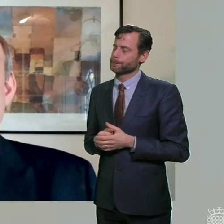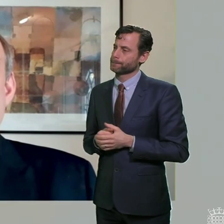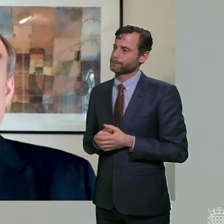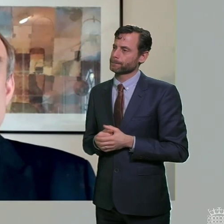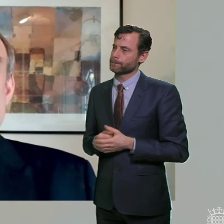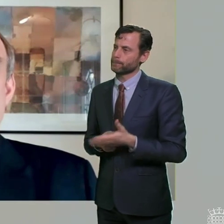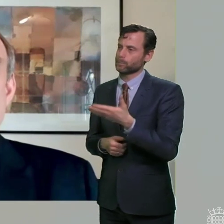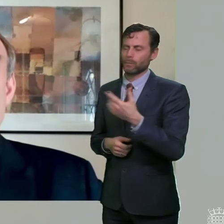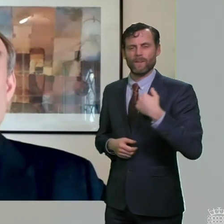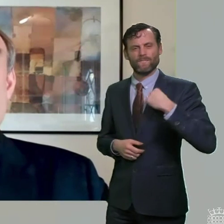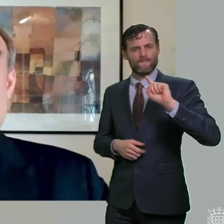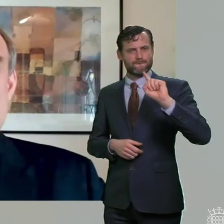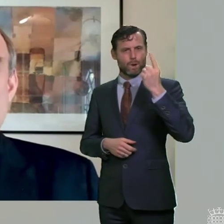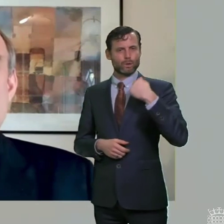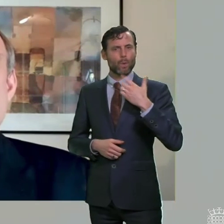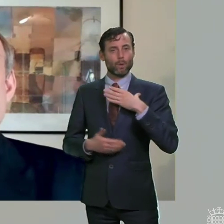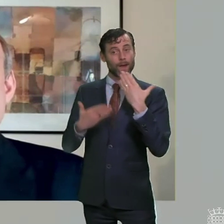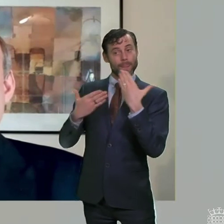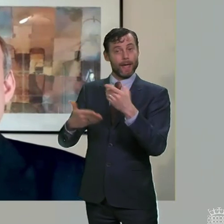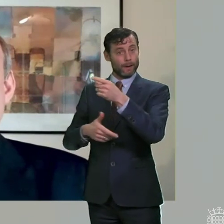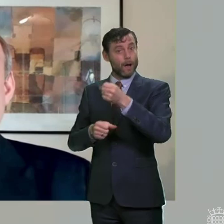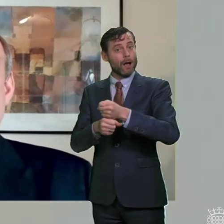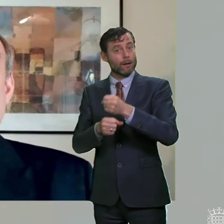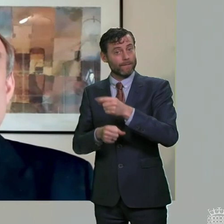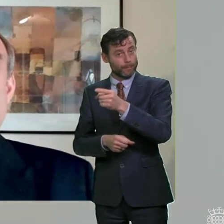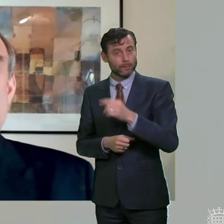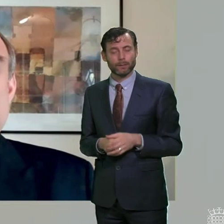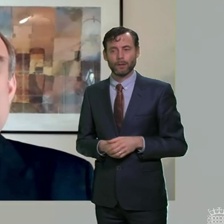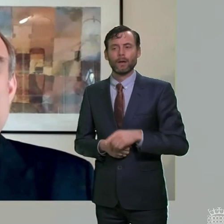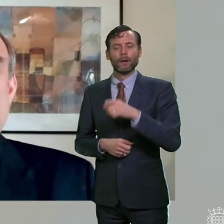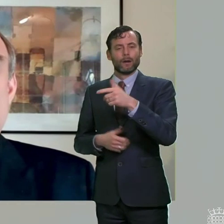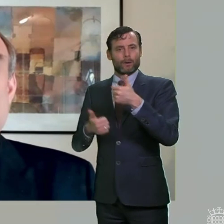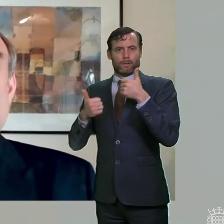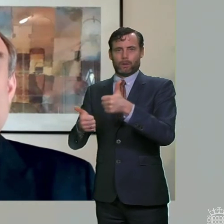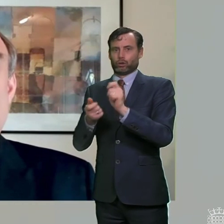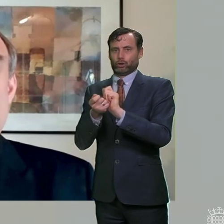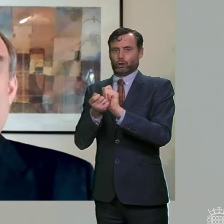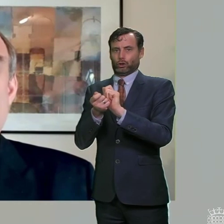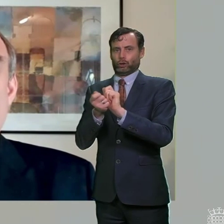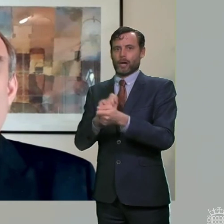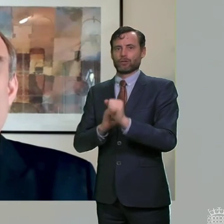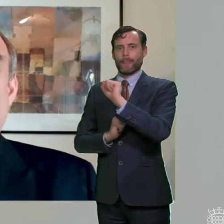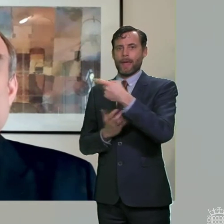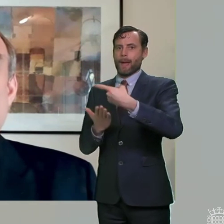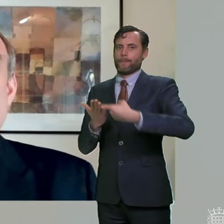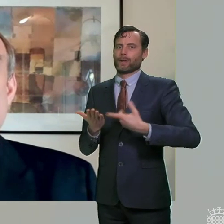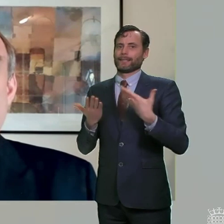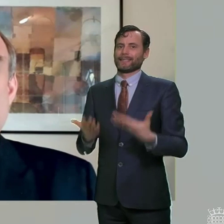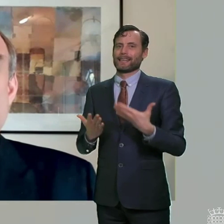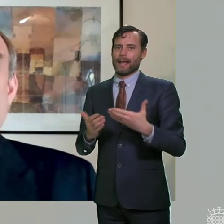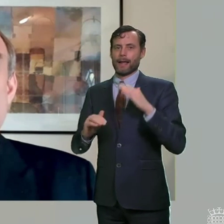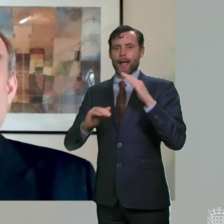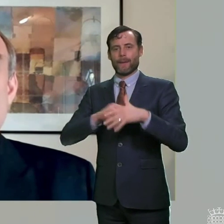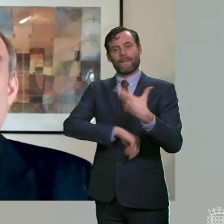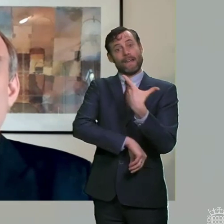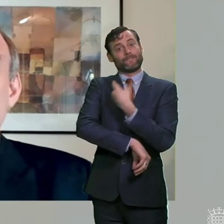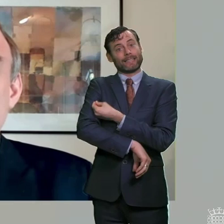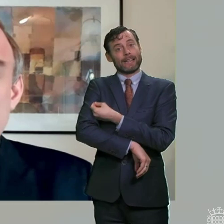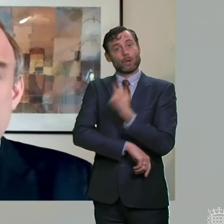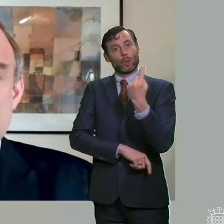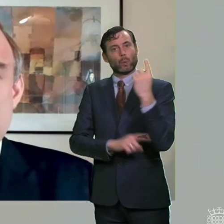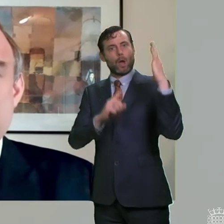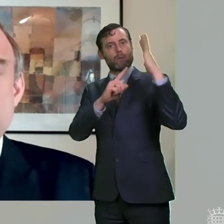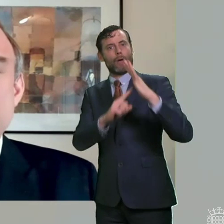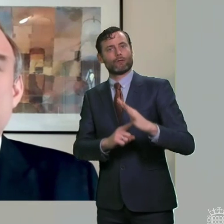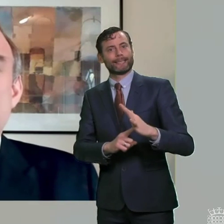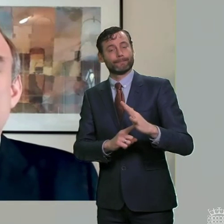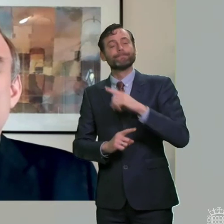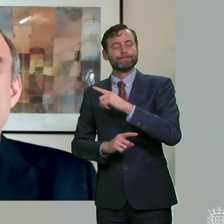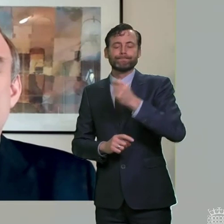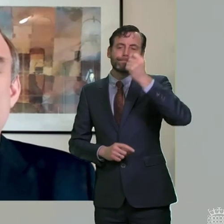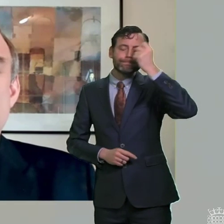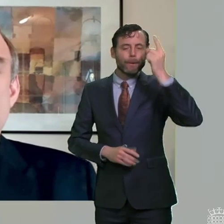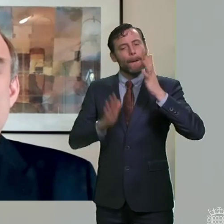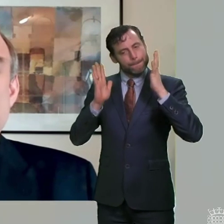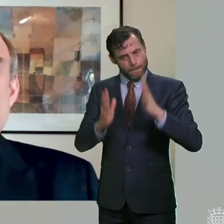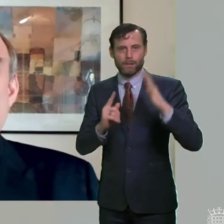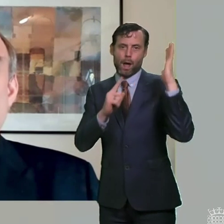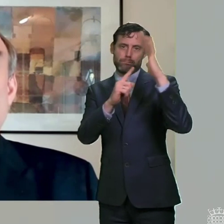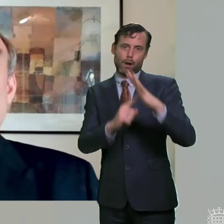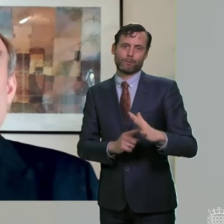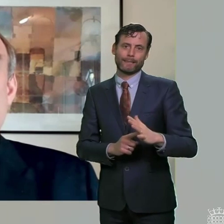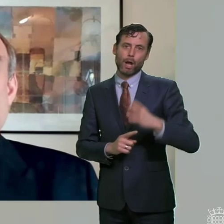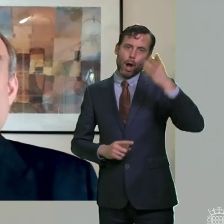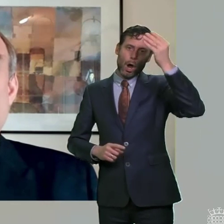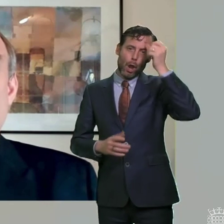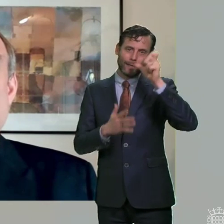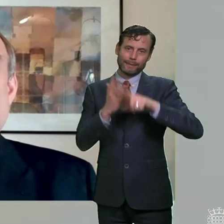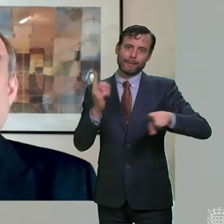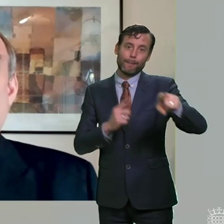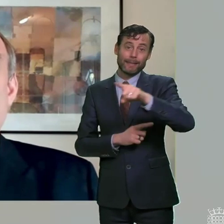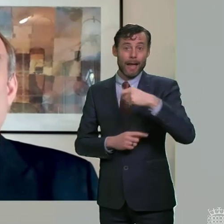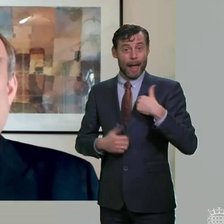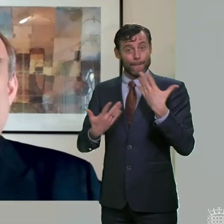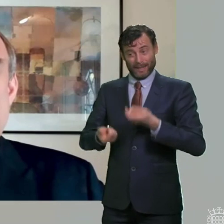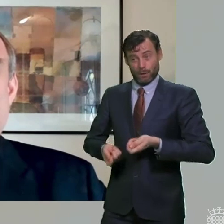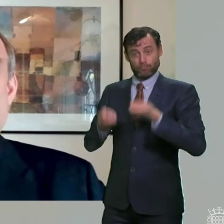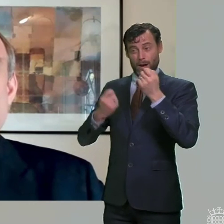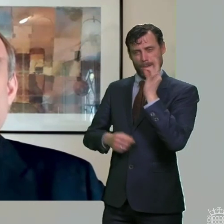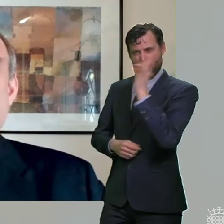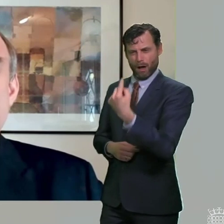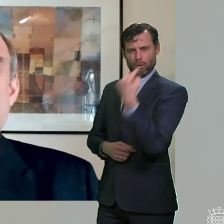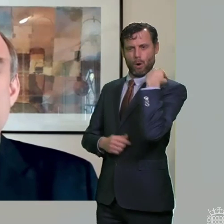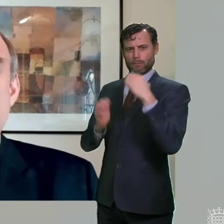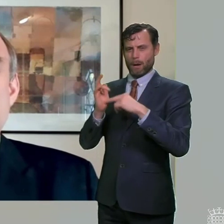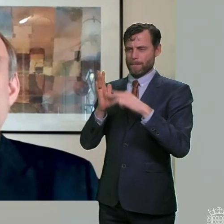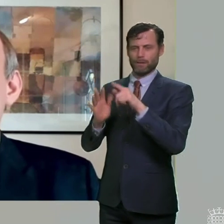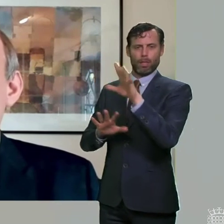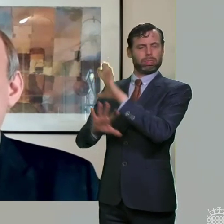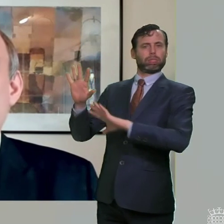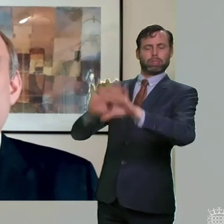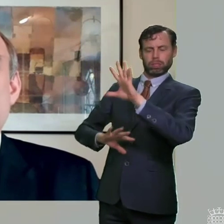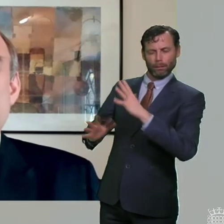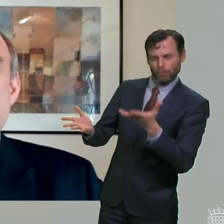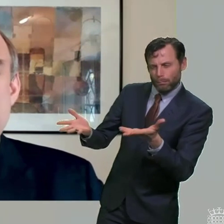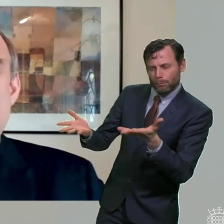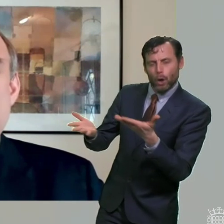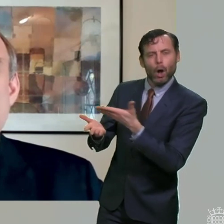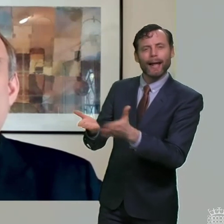Can I start by thanking the Government for their change of policy, announced today, on the vaccination priority for people with learning disabilities, despite the Prime Minister’s rather more equivocal answer to me on this last Monday?